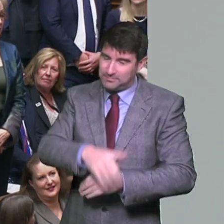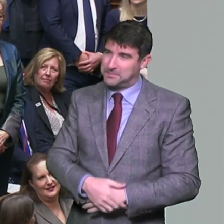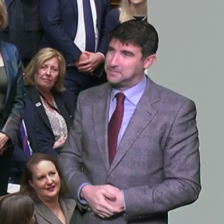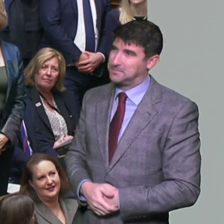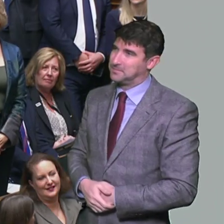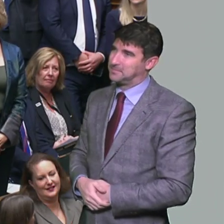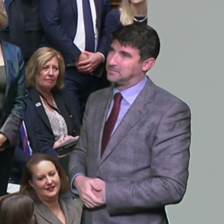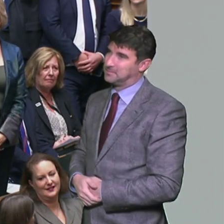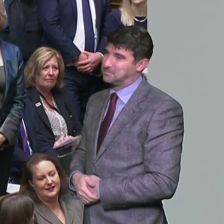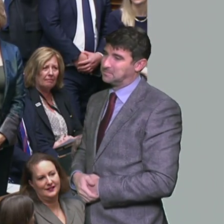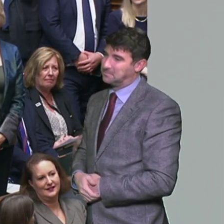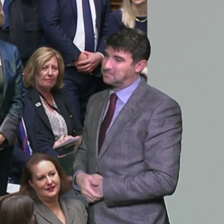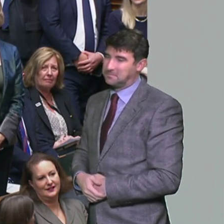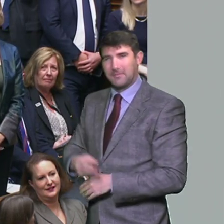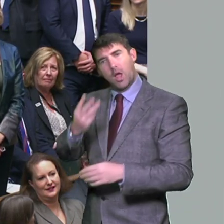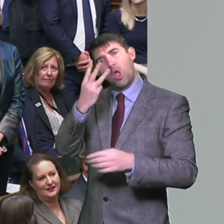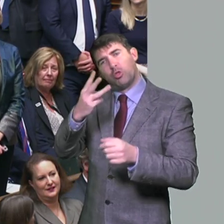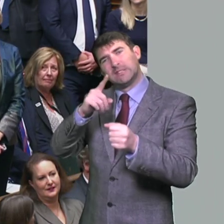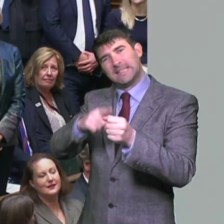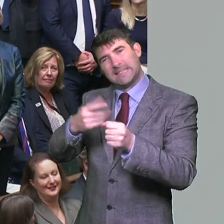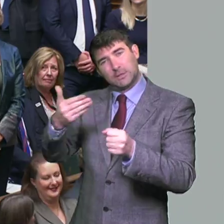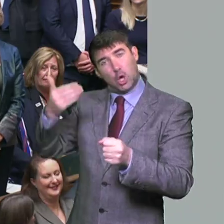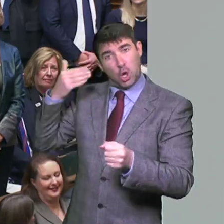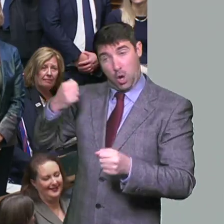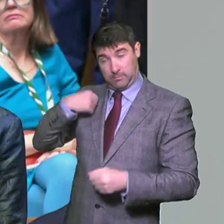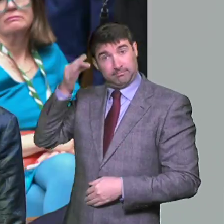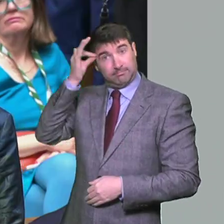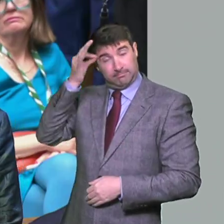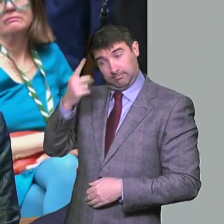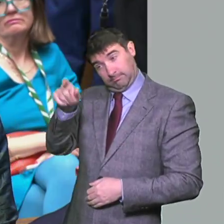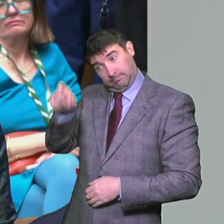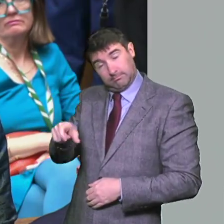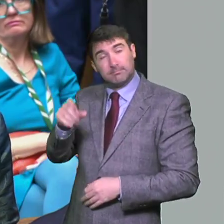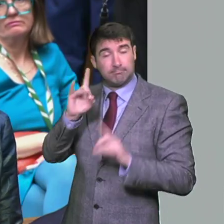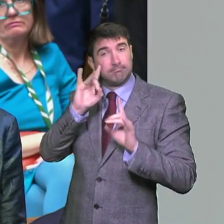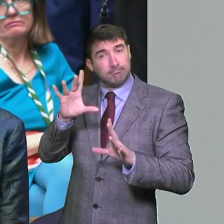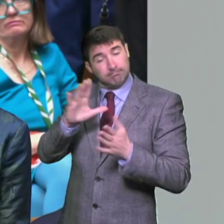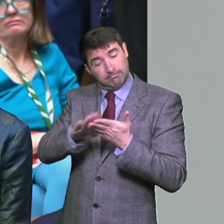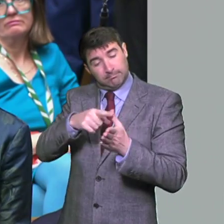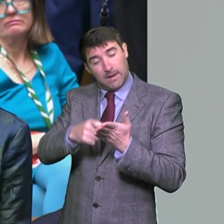More than three years ago, my constituent Harry Dunn was killed in a tragic road accident.